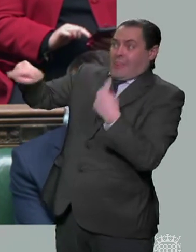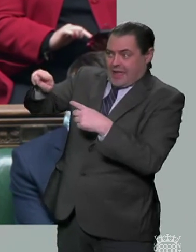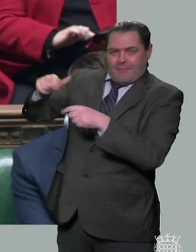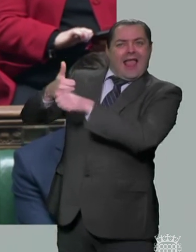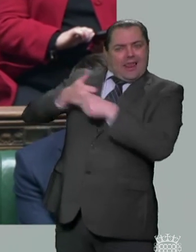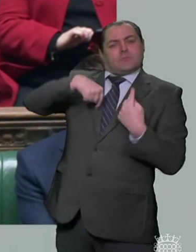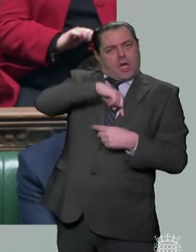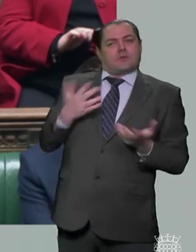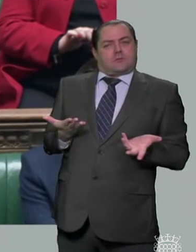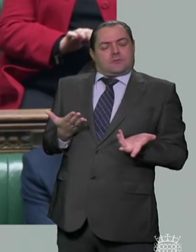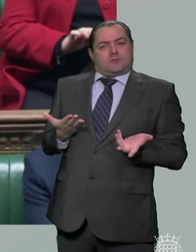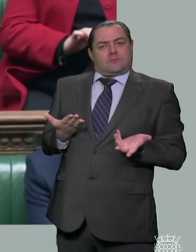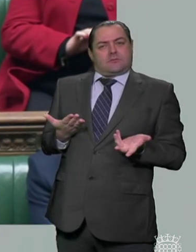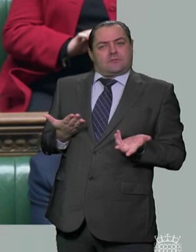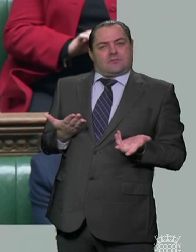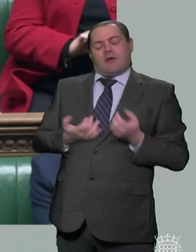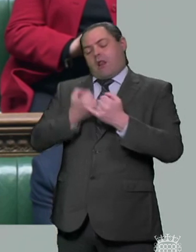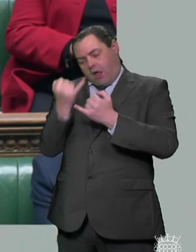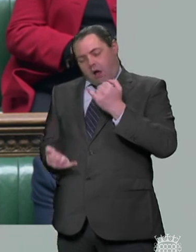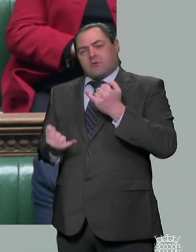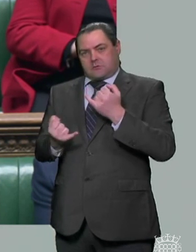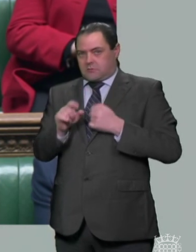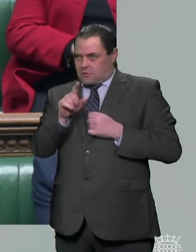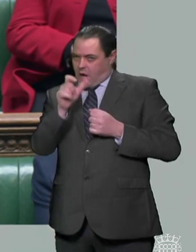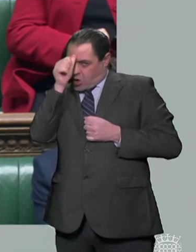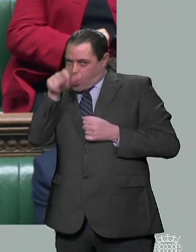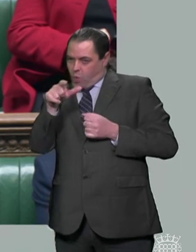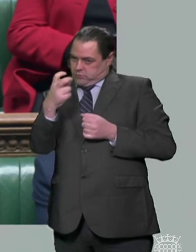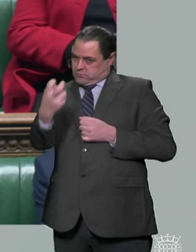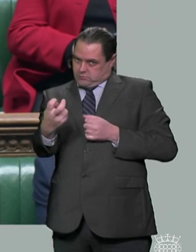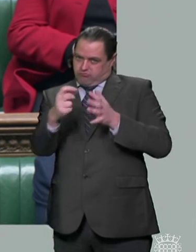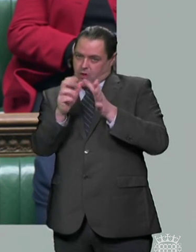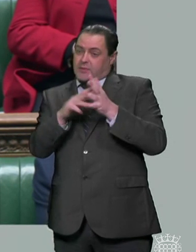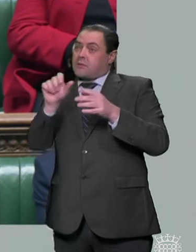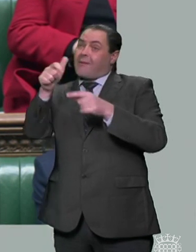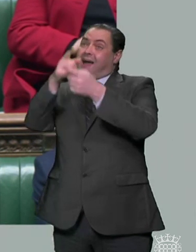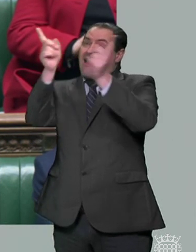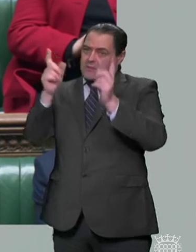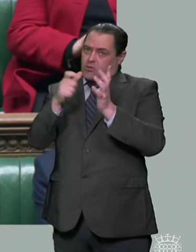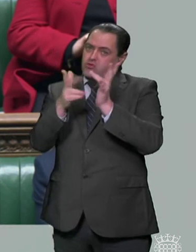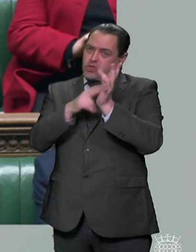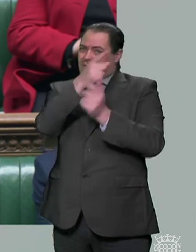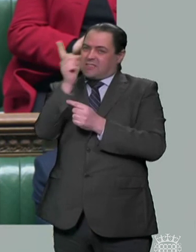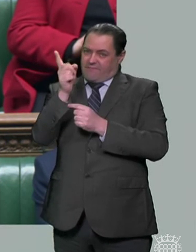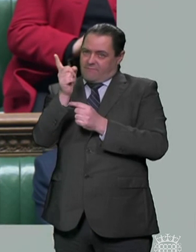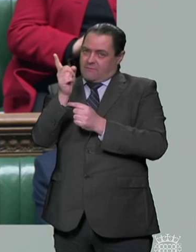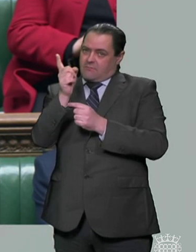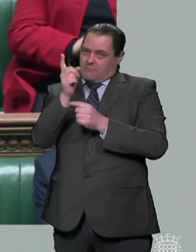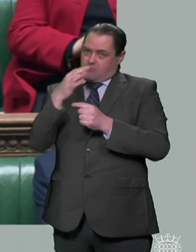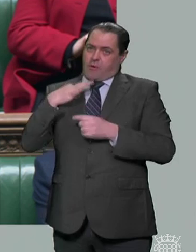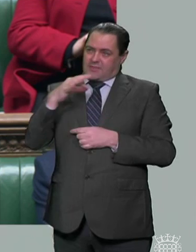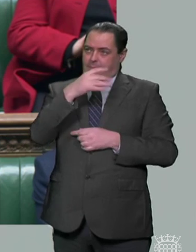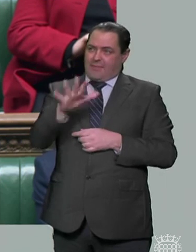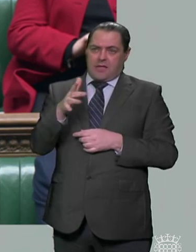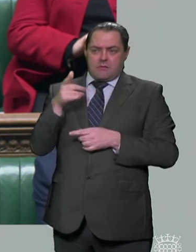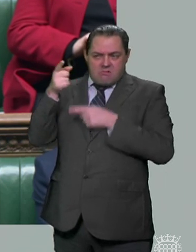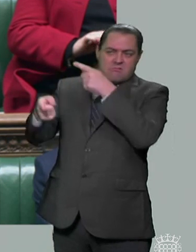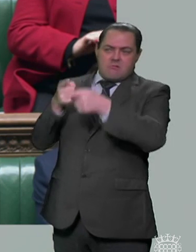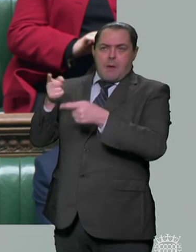Finally, there are Conservative Members sitting behind the Prime Minister who have spent recent weeks attacking hard-working public servants.